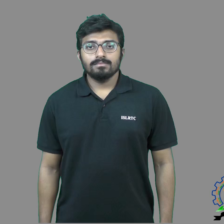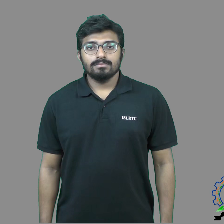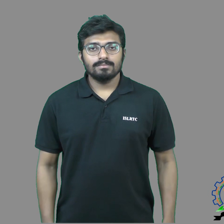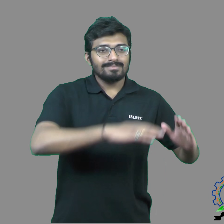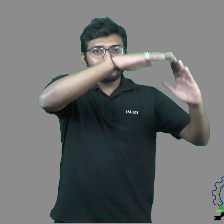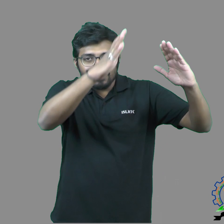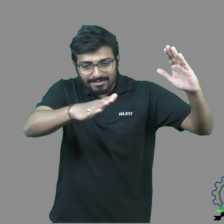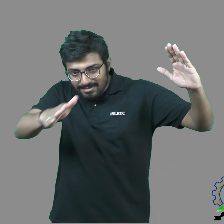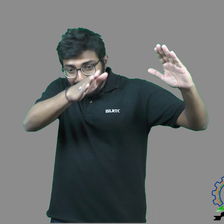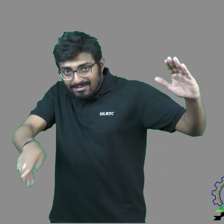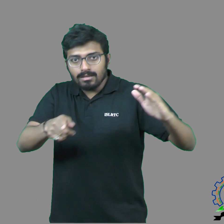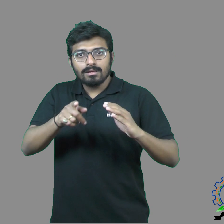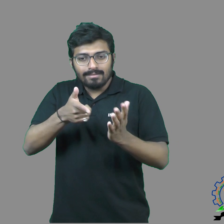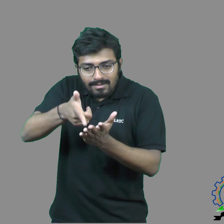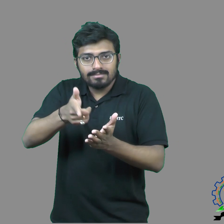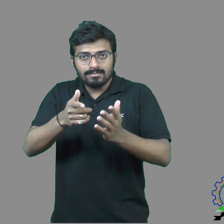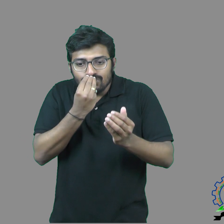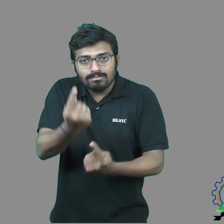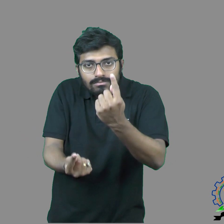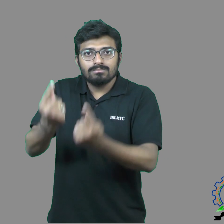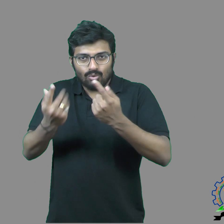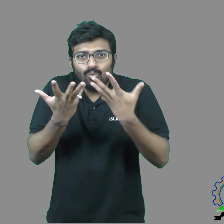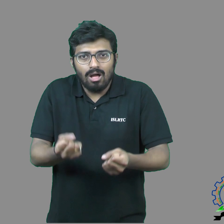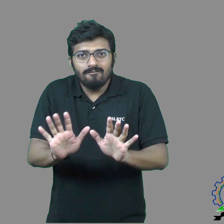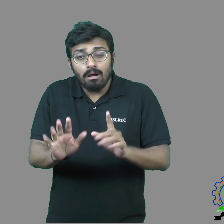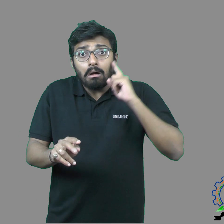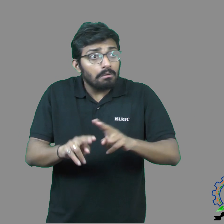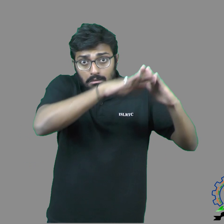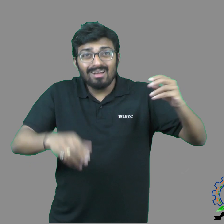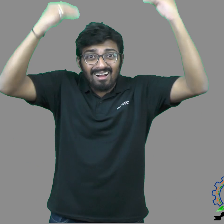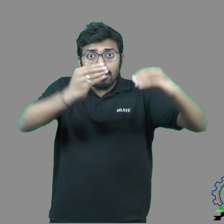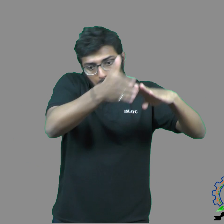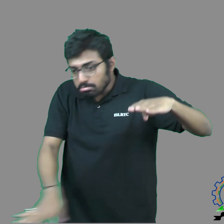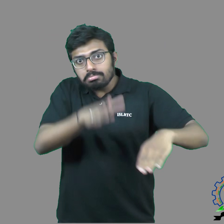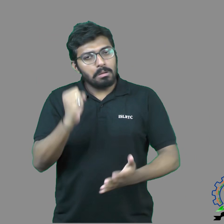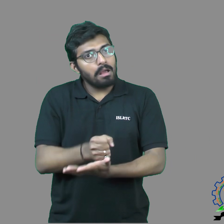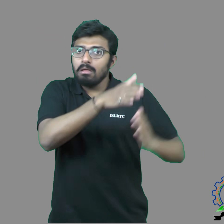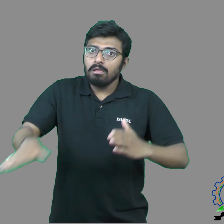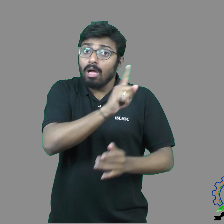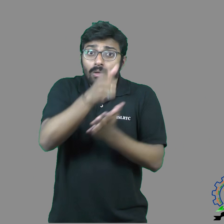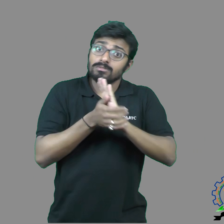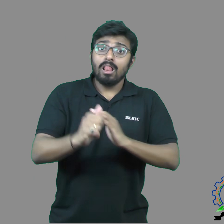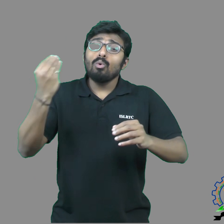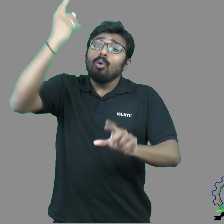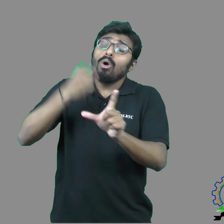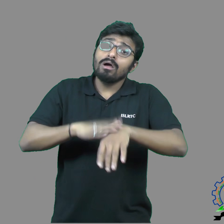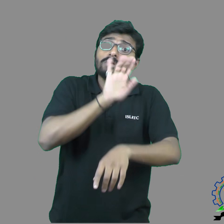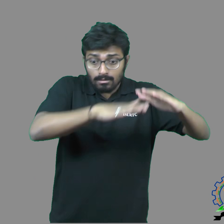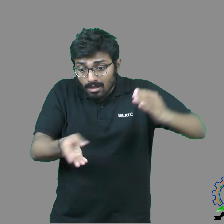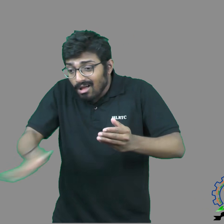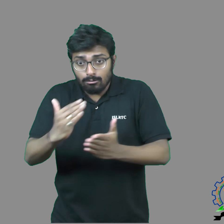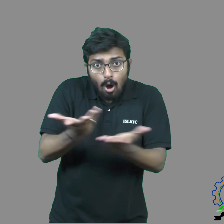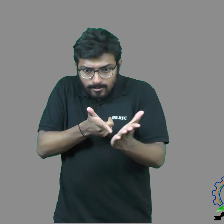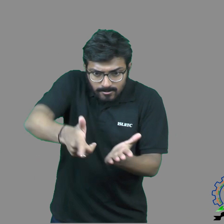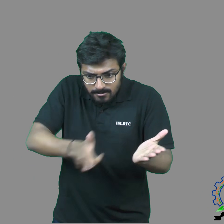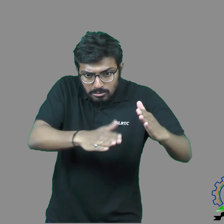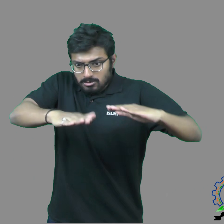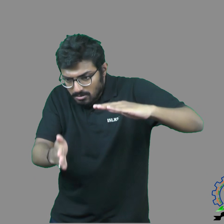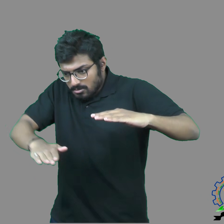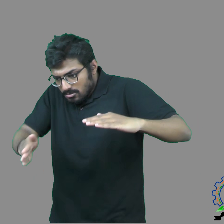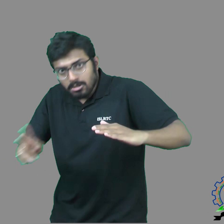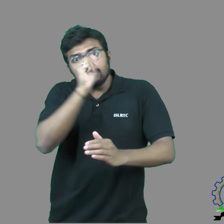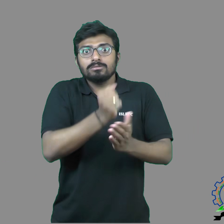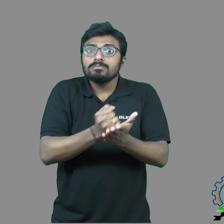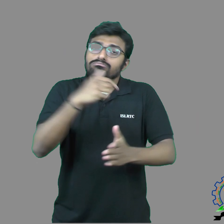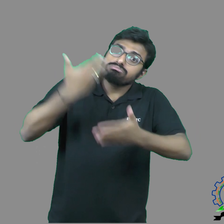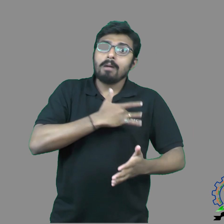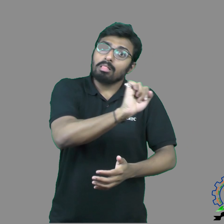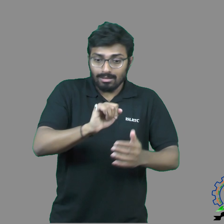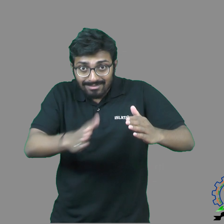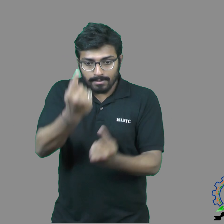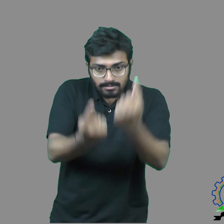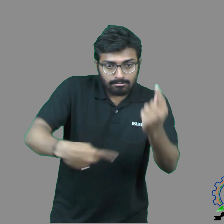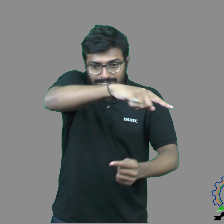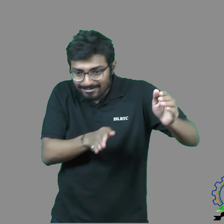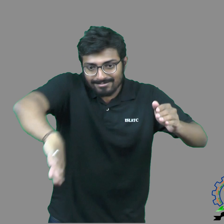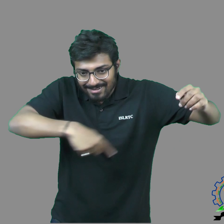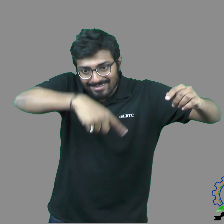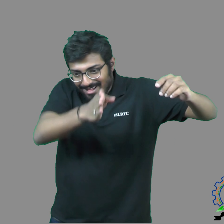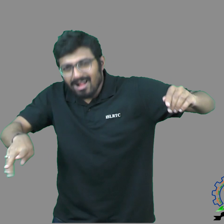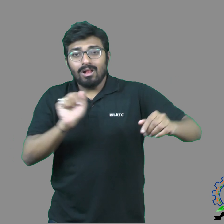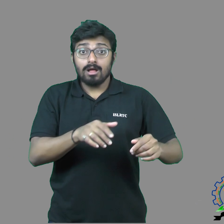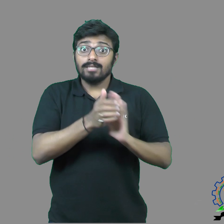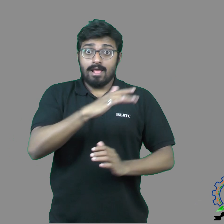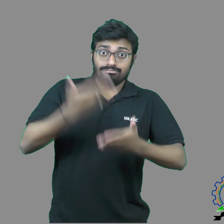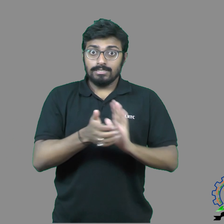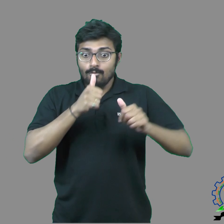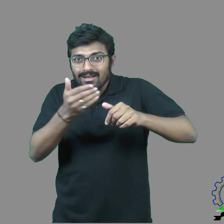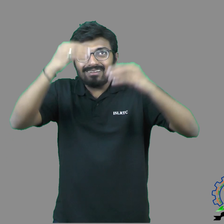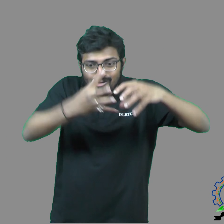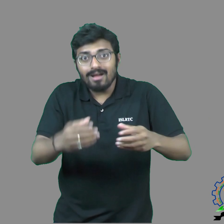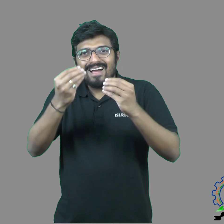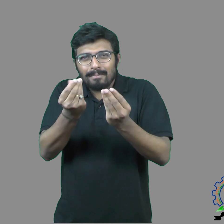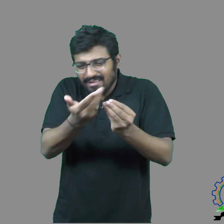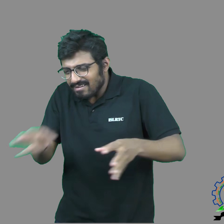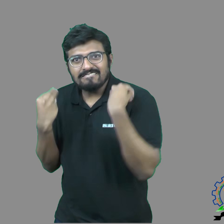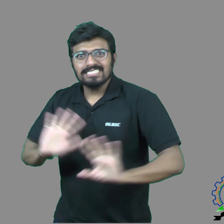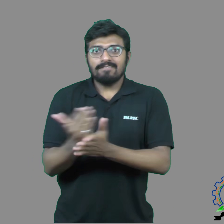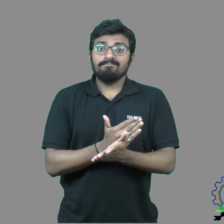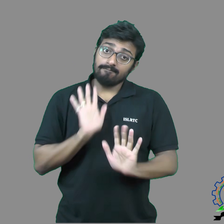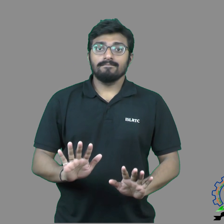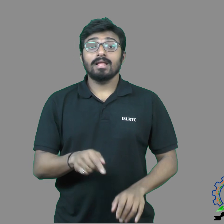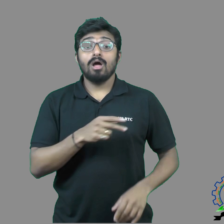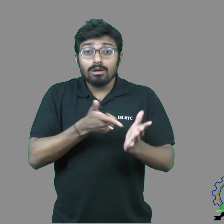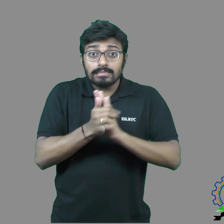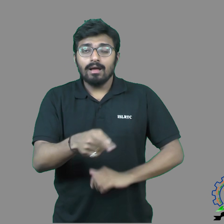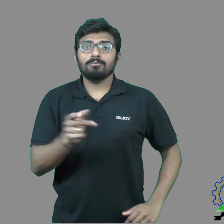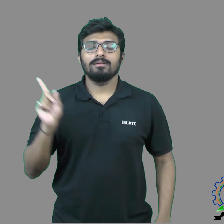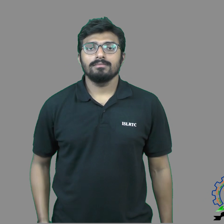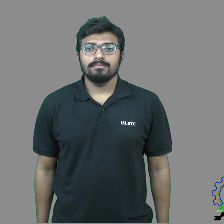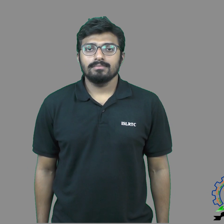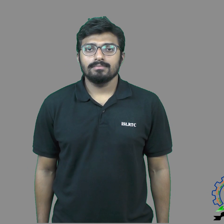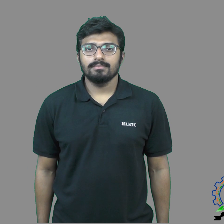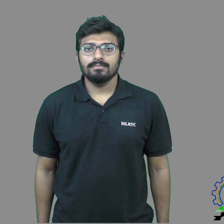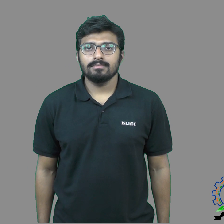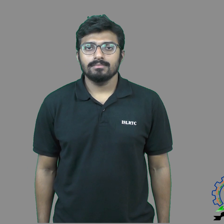Contour Ploughing